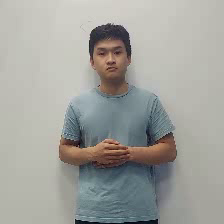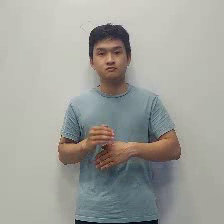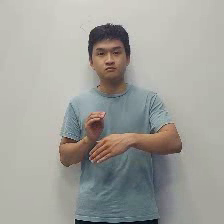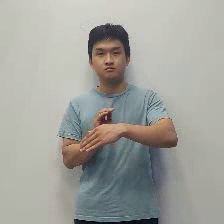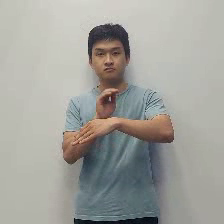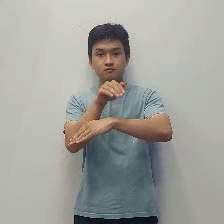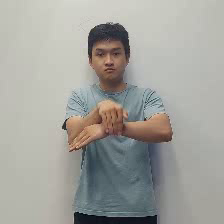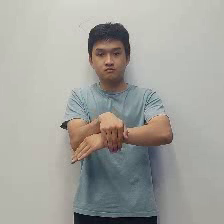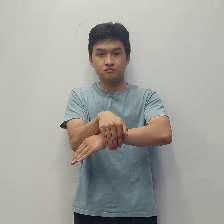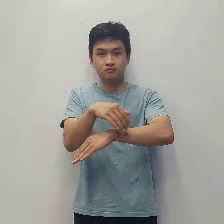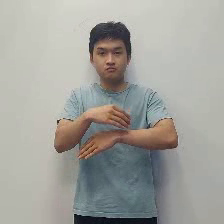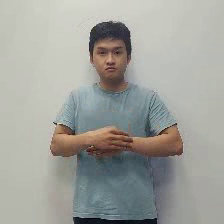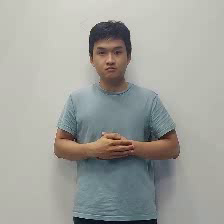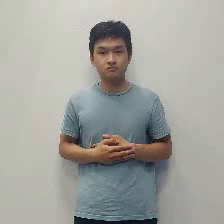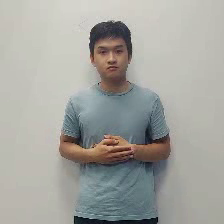Chiều